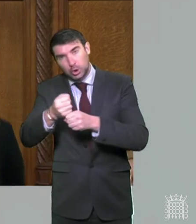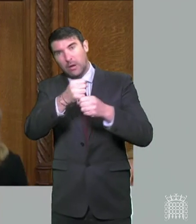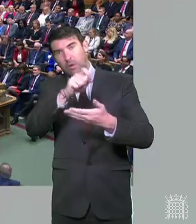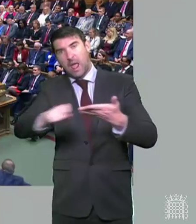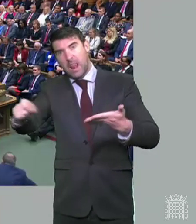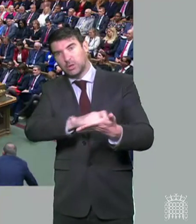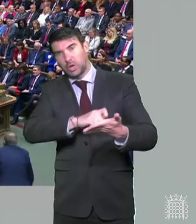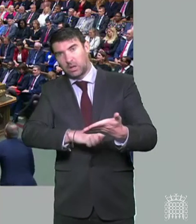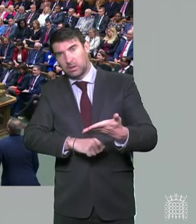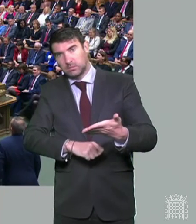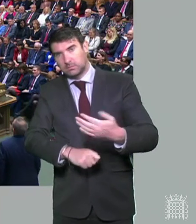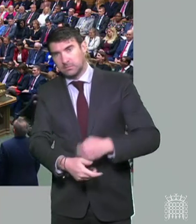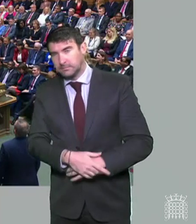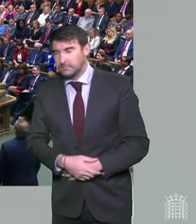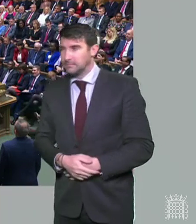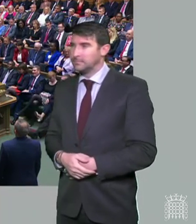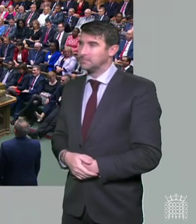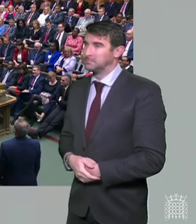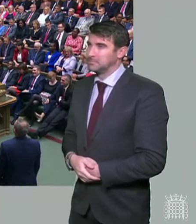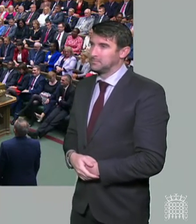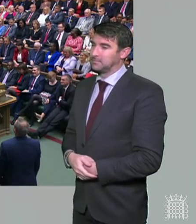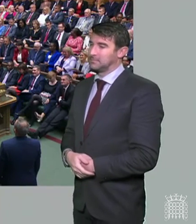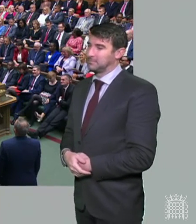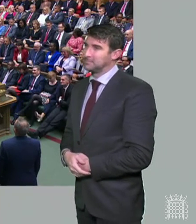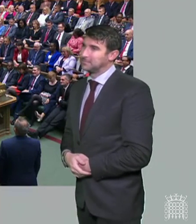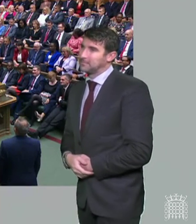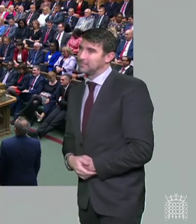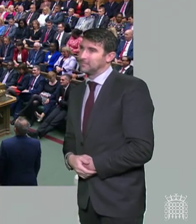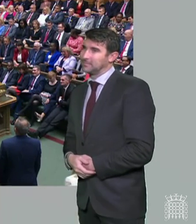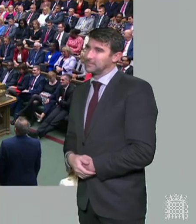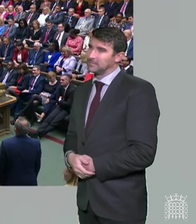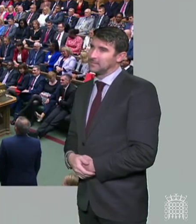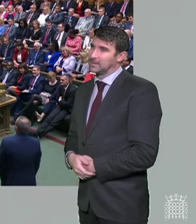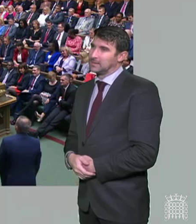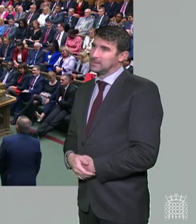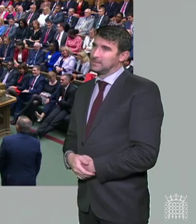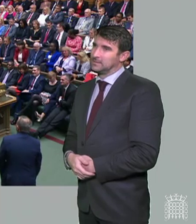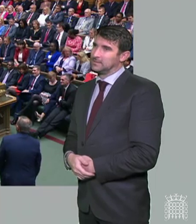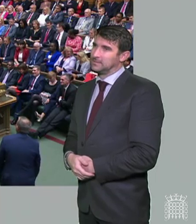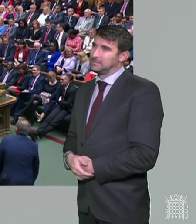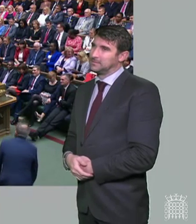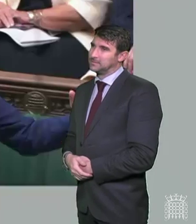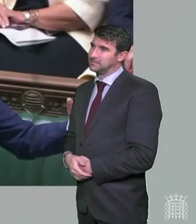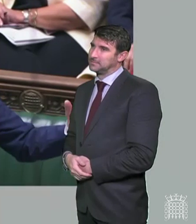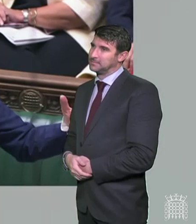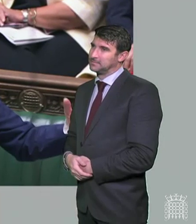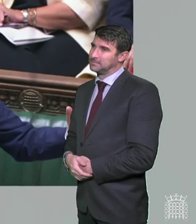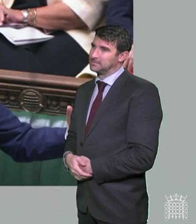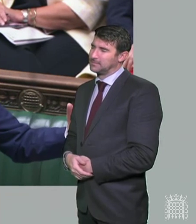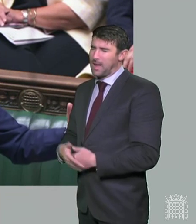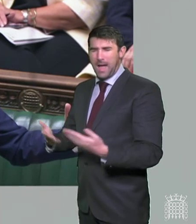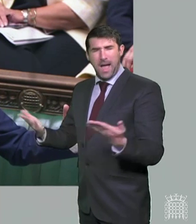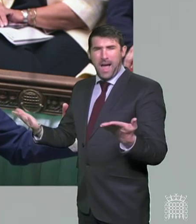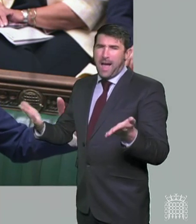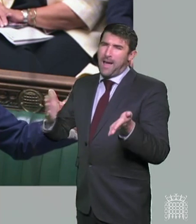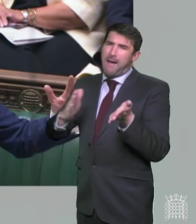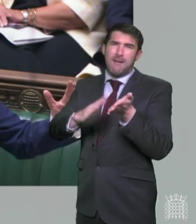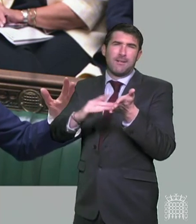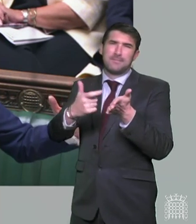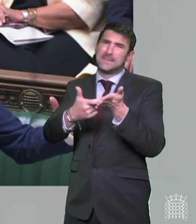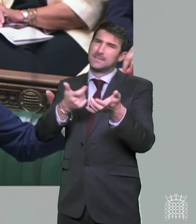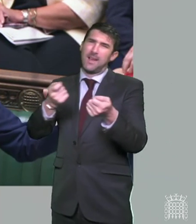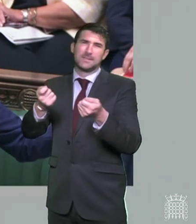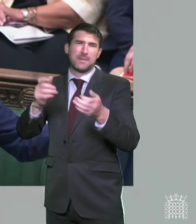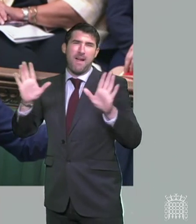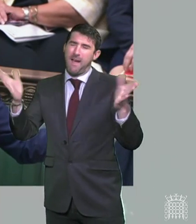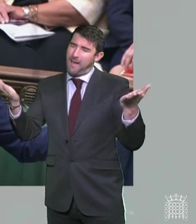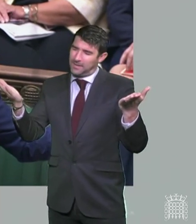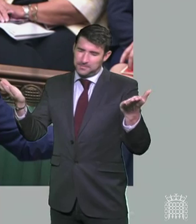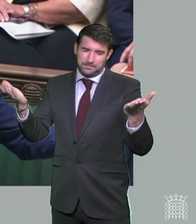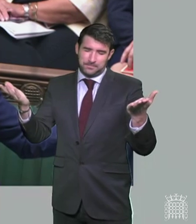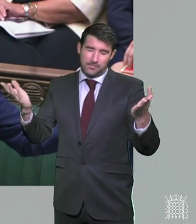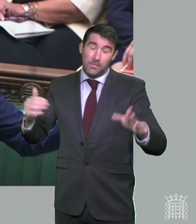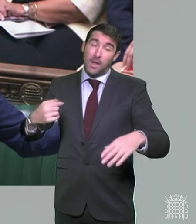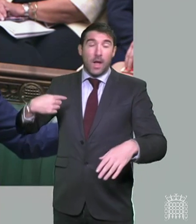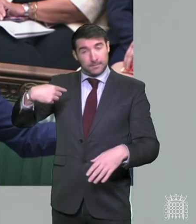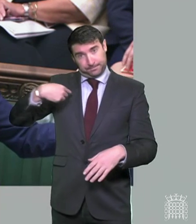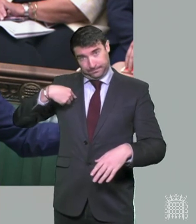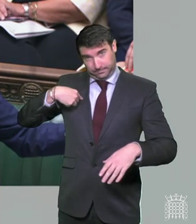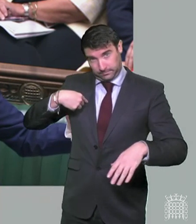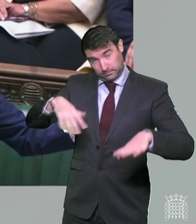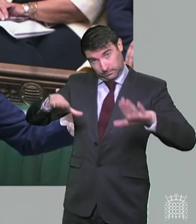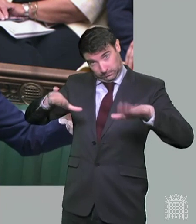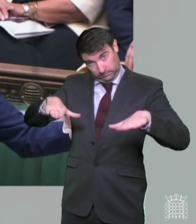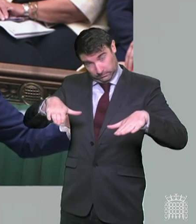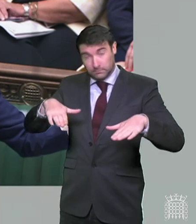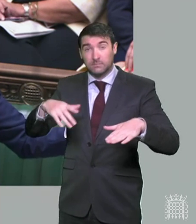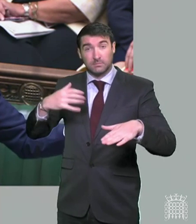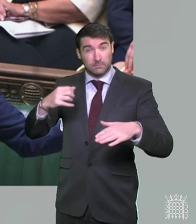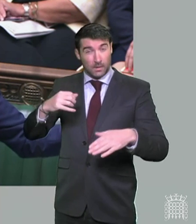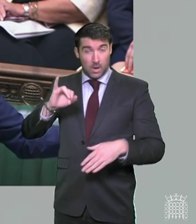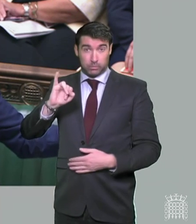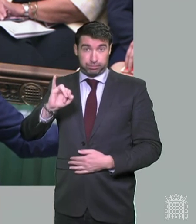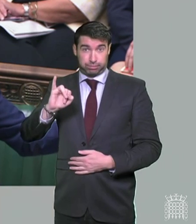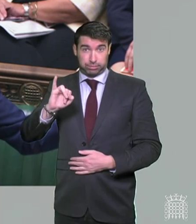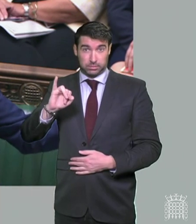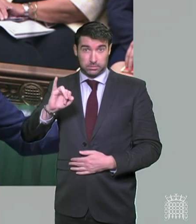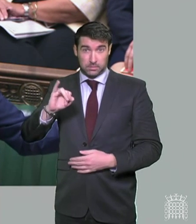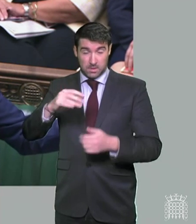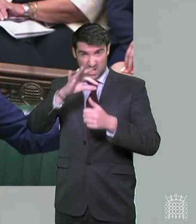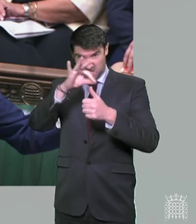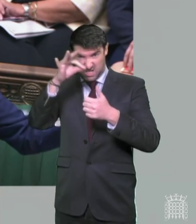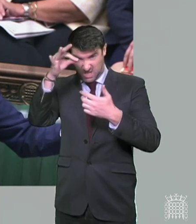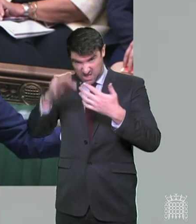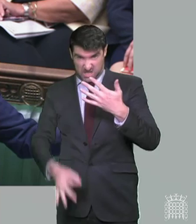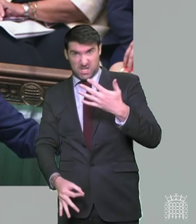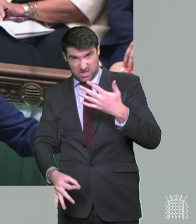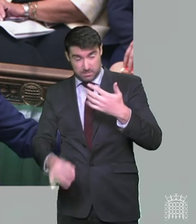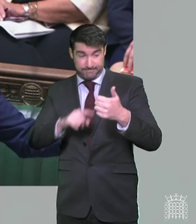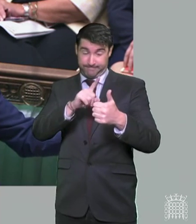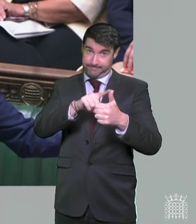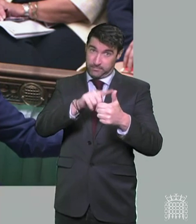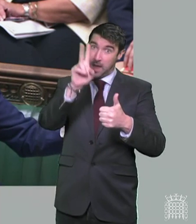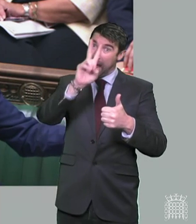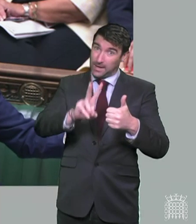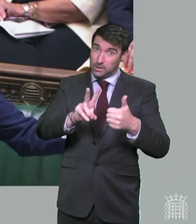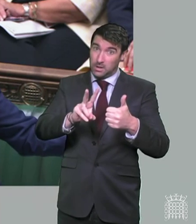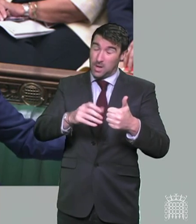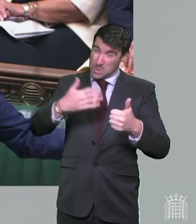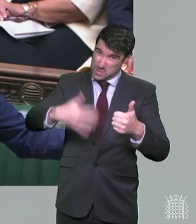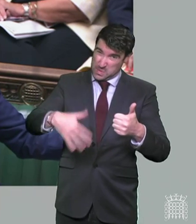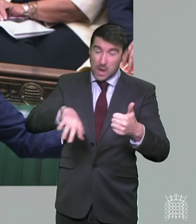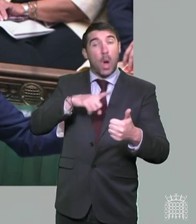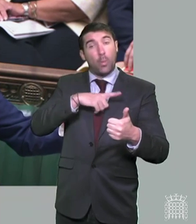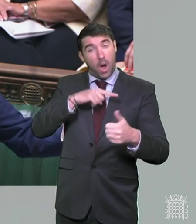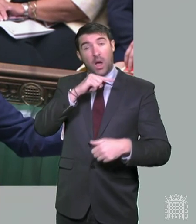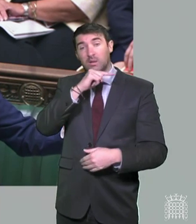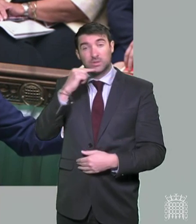As a country, we are facing a very serious crisis in energy, caused by Putin’s war in Ukraine.